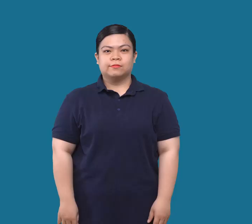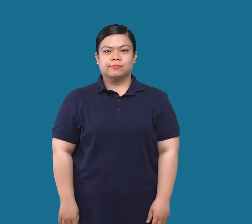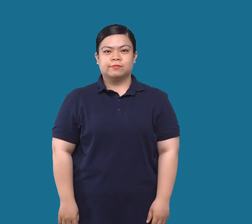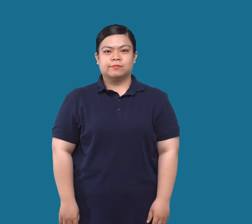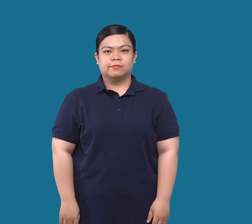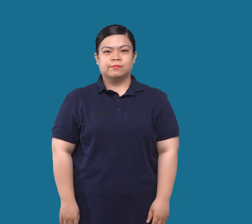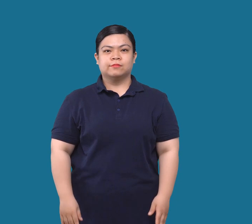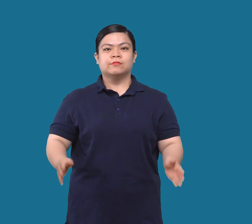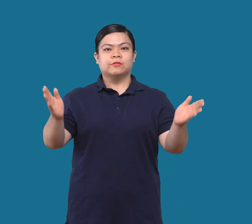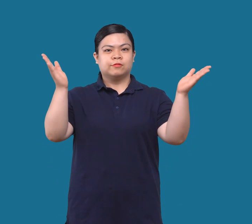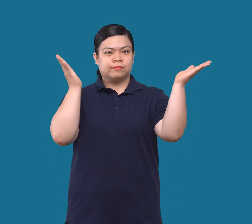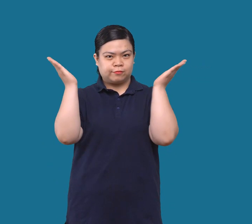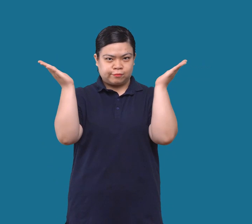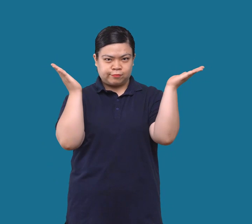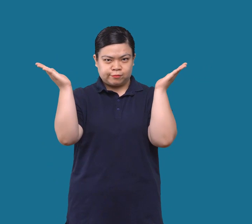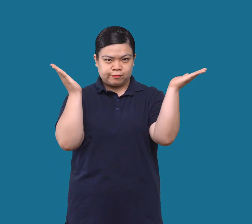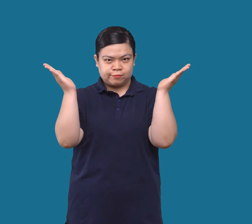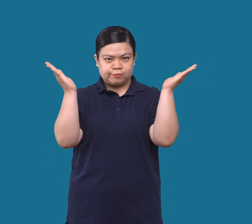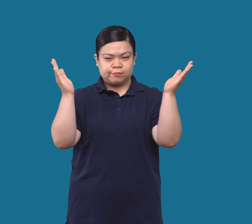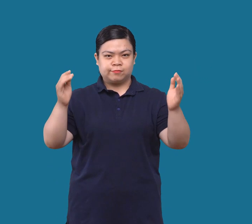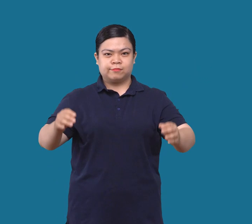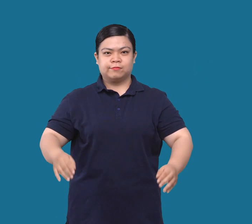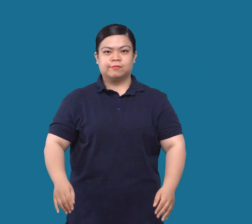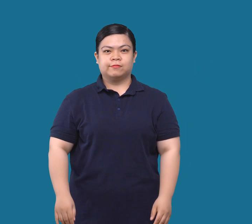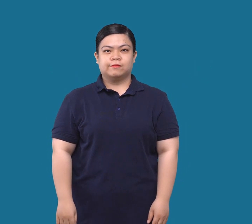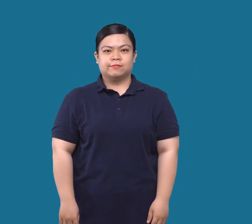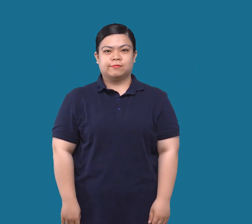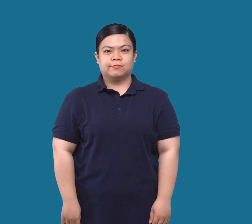phục vụ